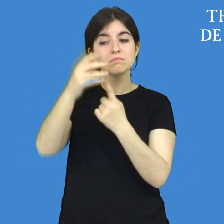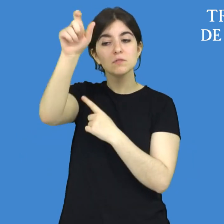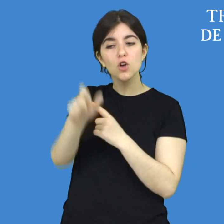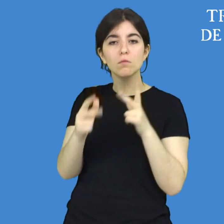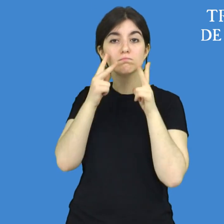persona